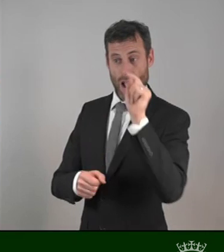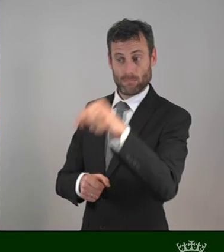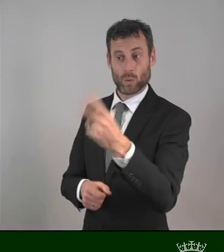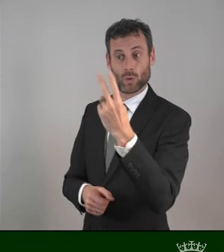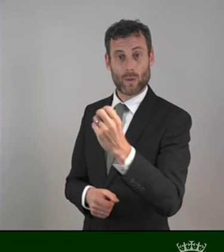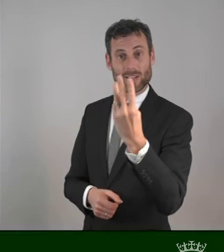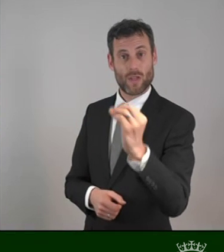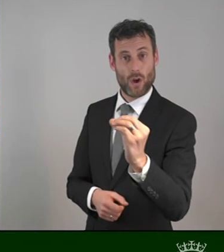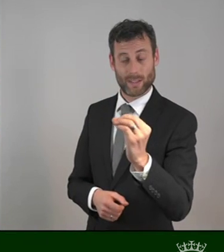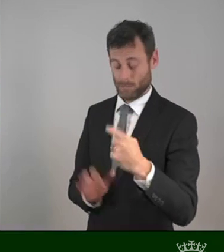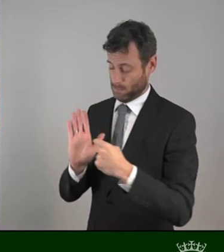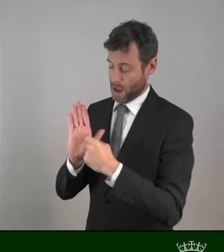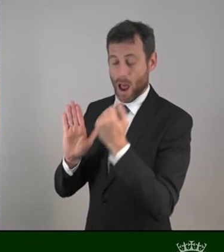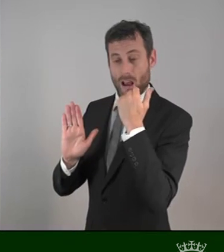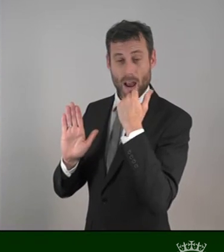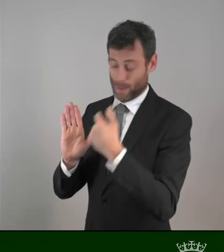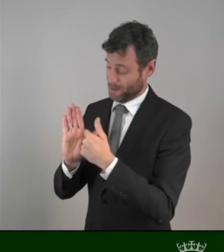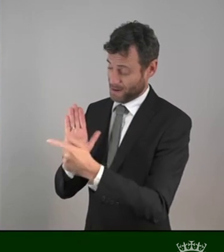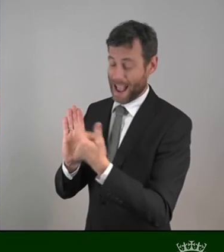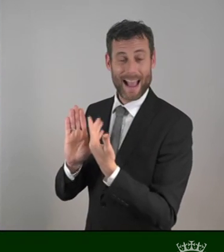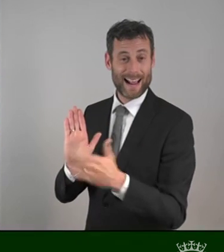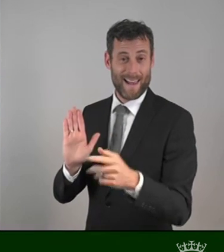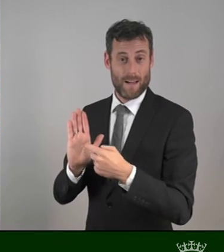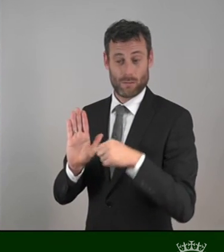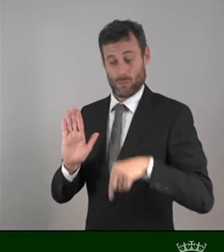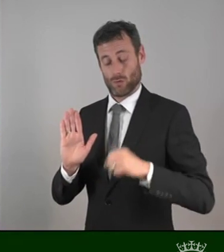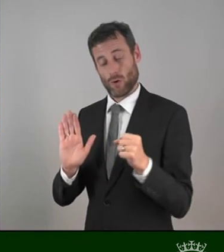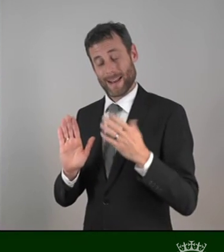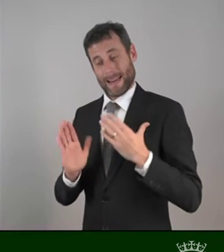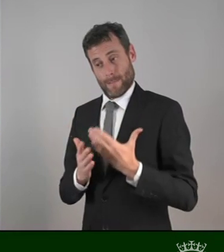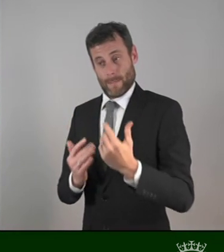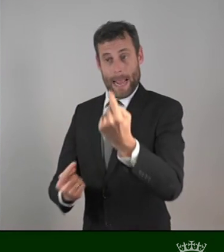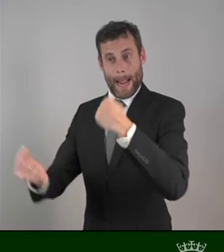The figures are clear: immigration is an urgent priority for Scotland.